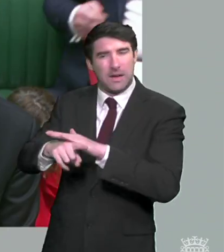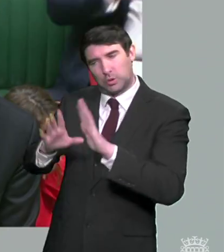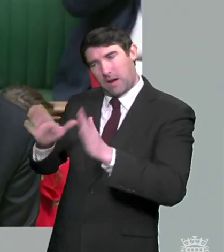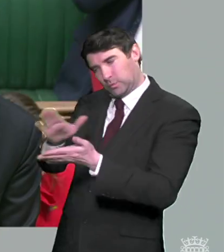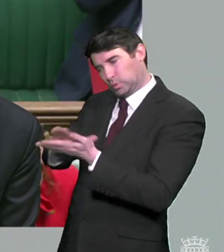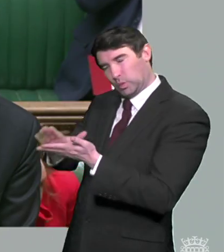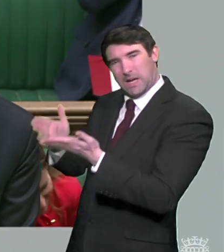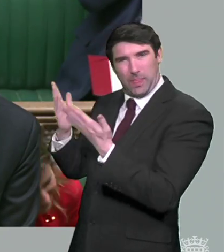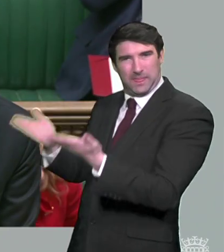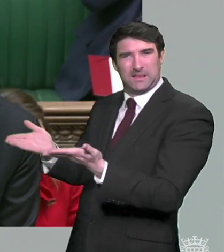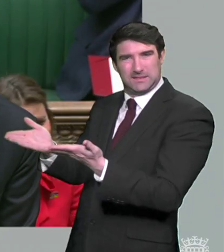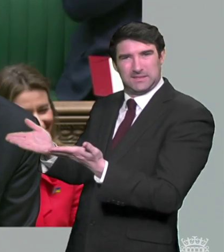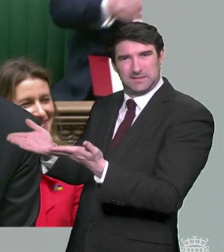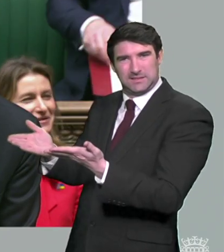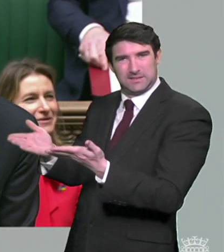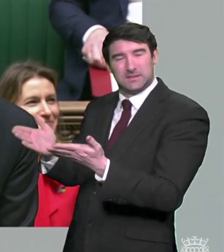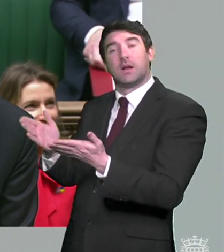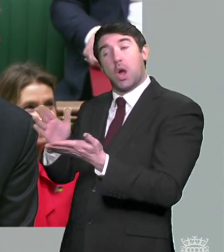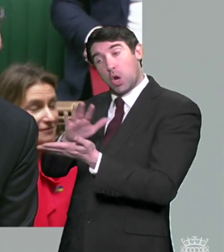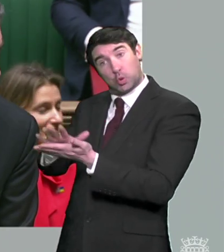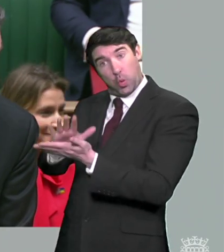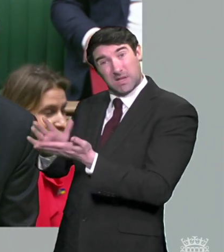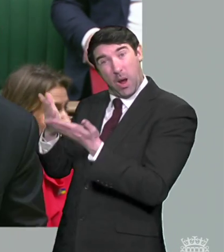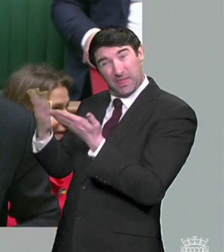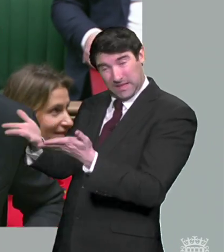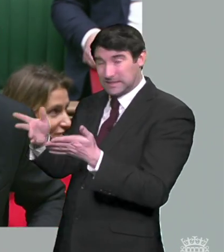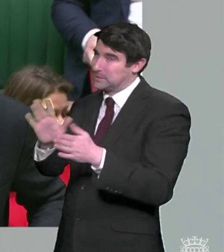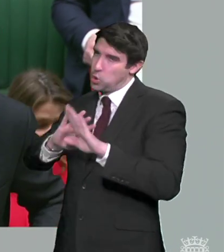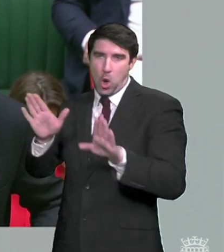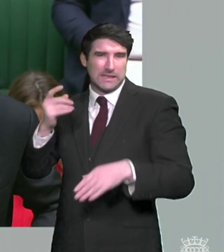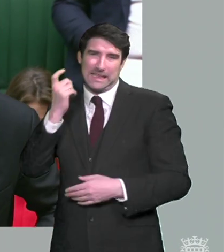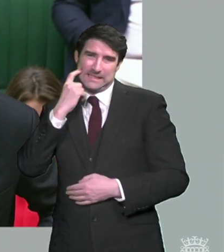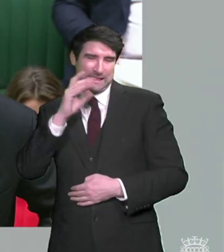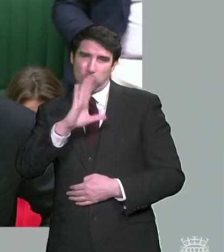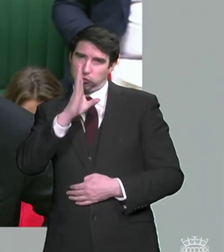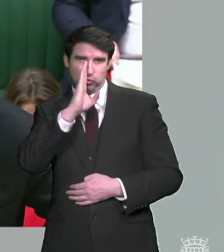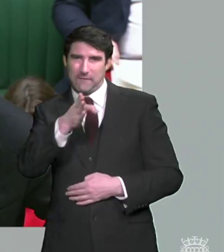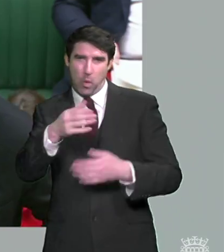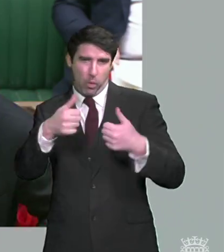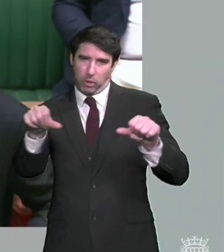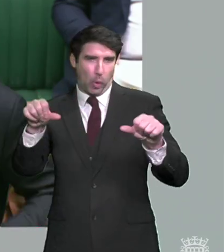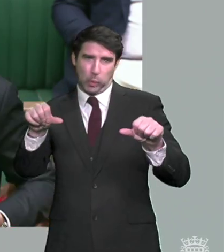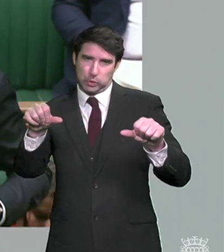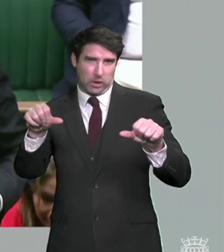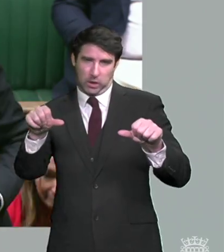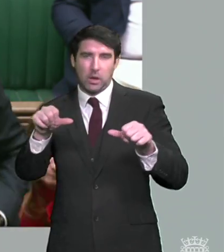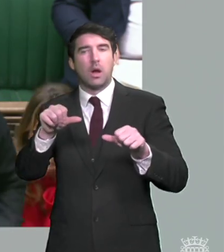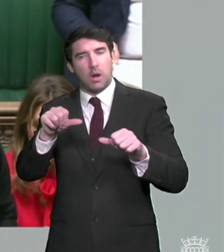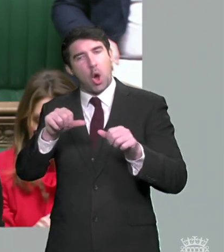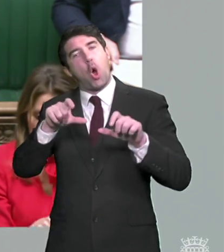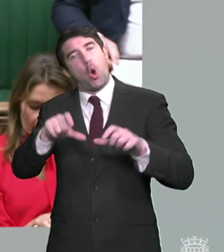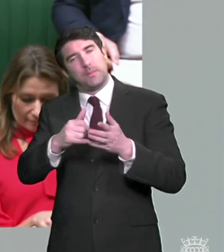We are going to have to find a way through that problem. That is a particularly tricky issue on which my right honourable Friend the Home Secretary will lead.